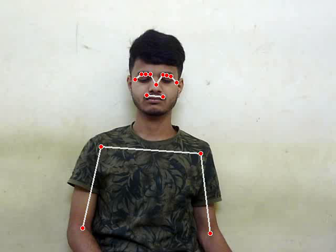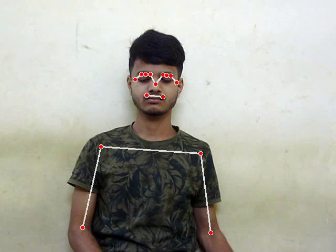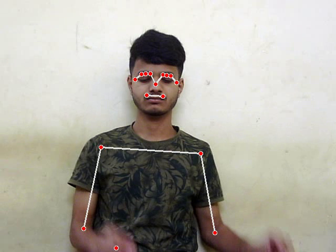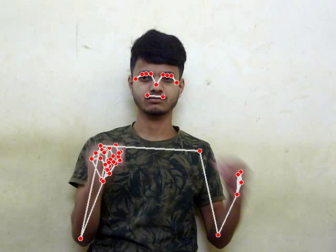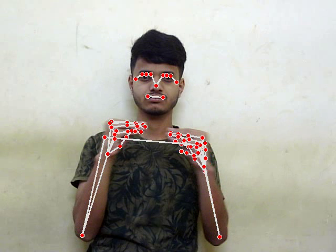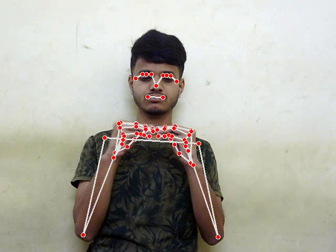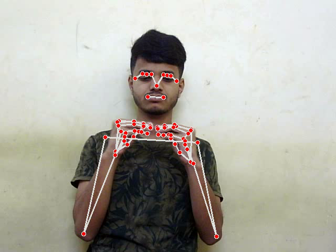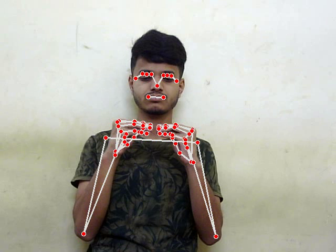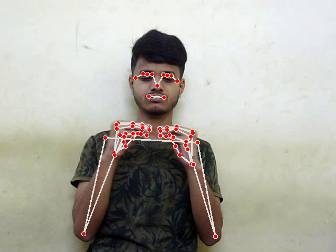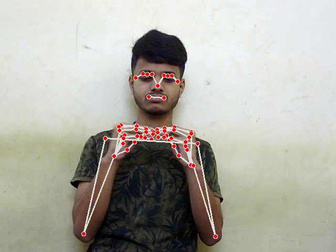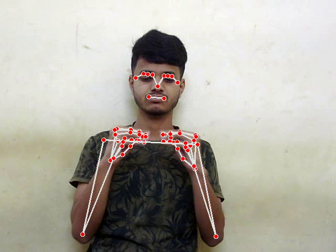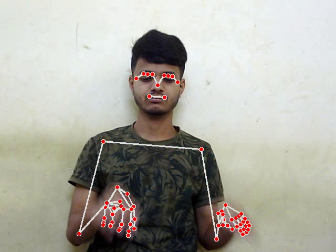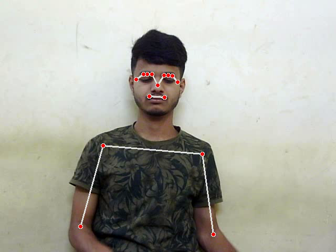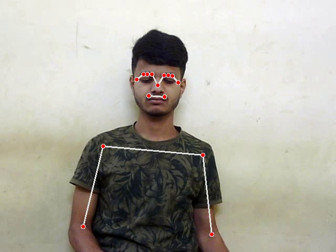more